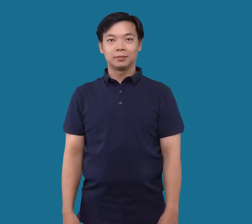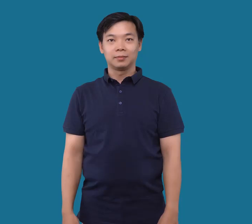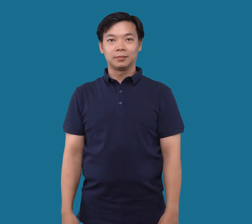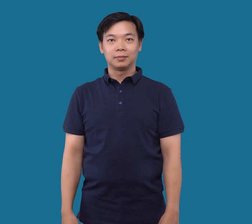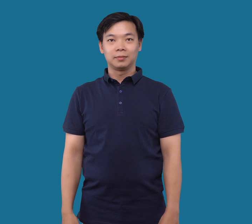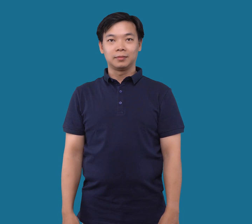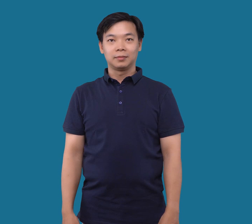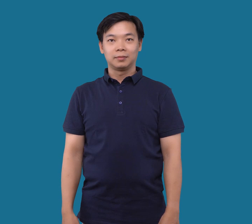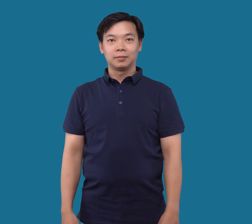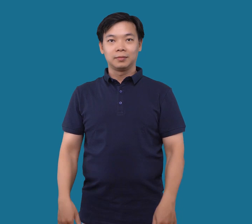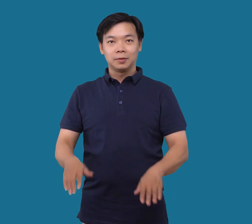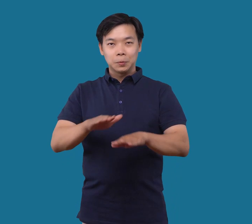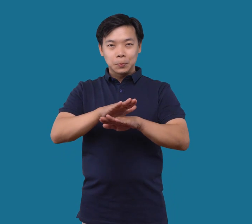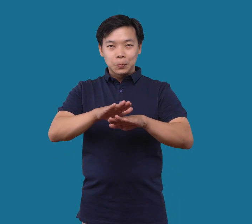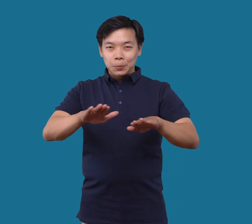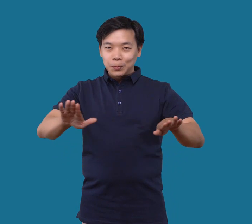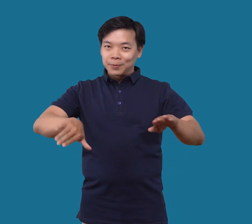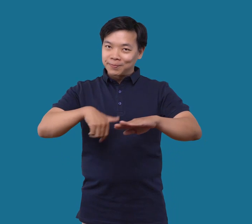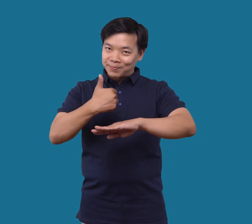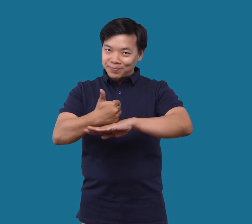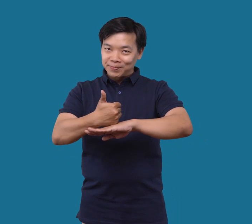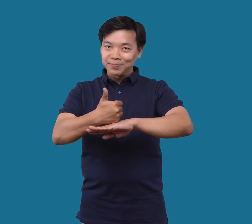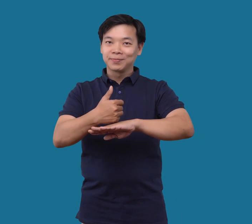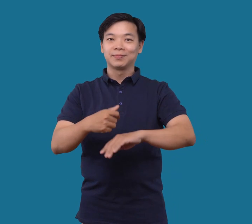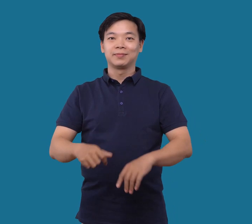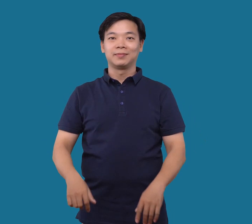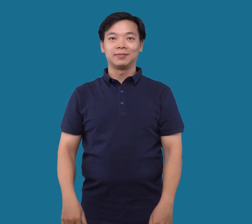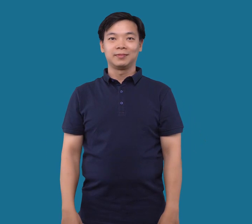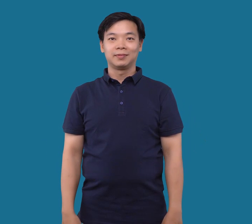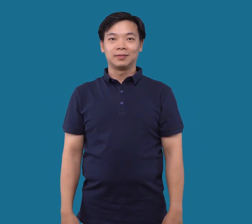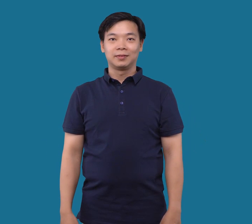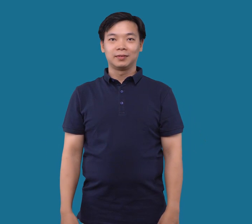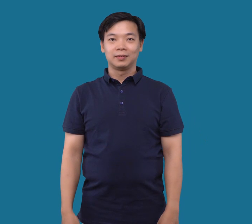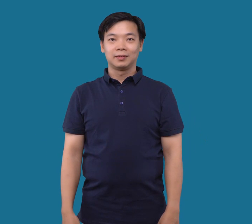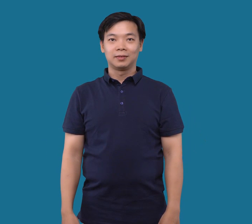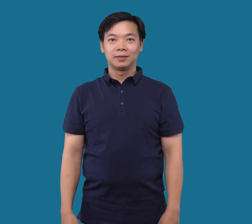bình an